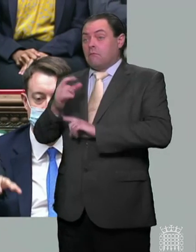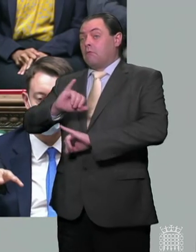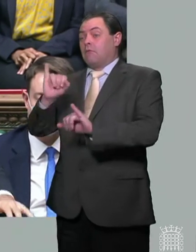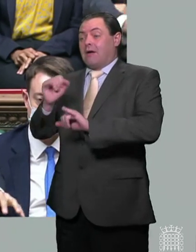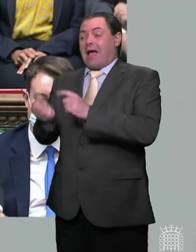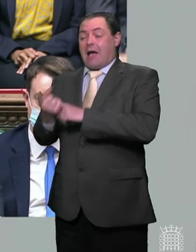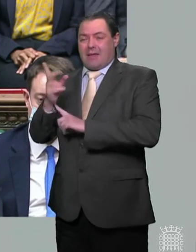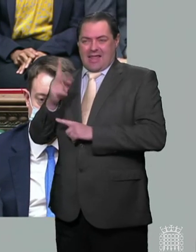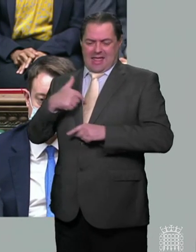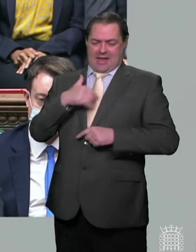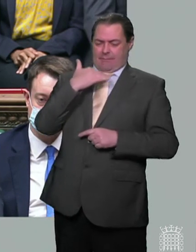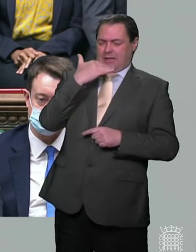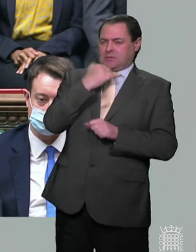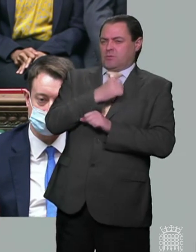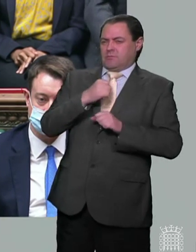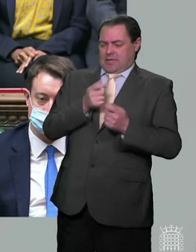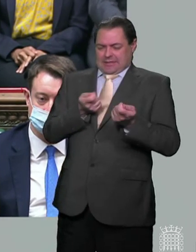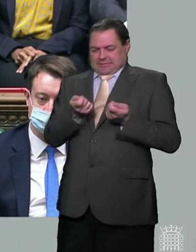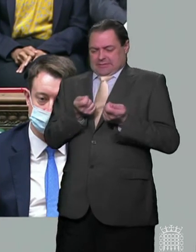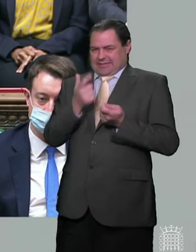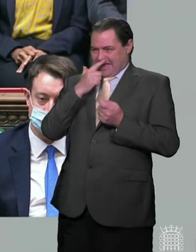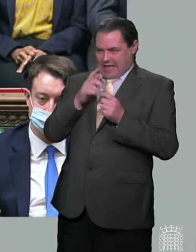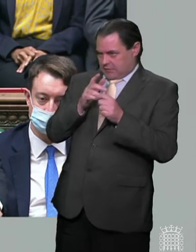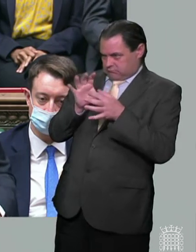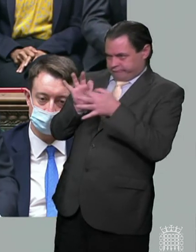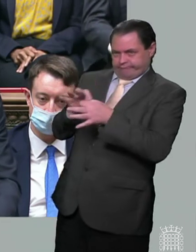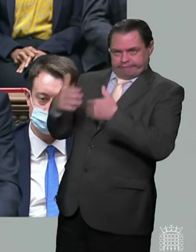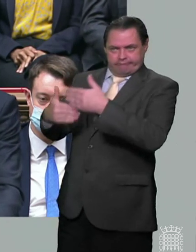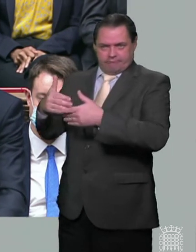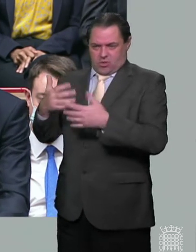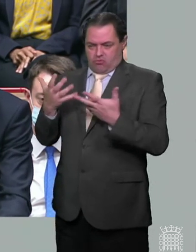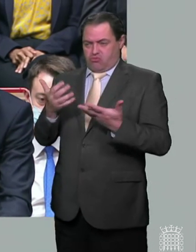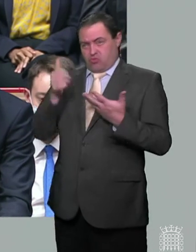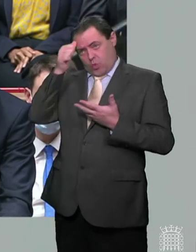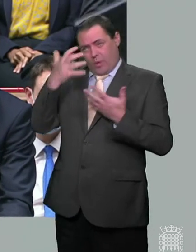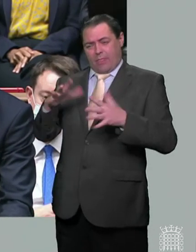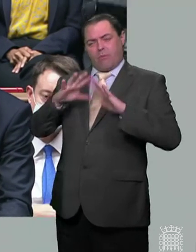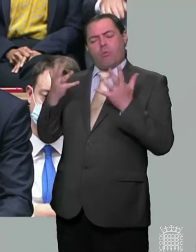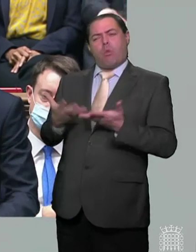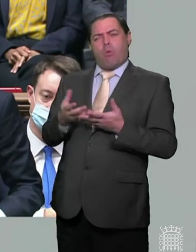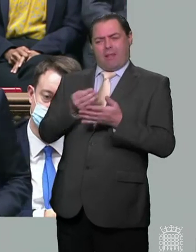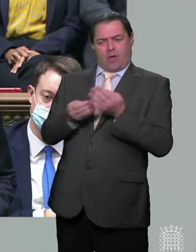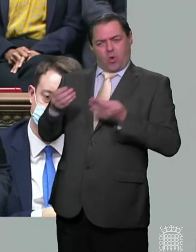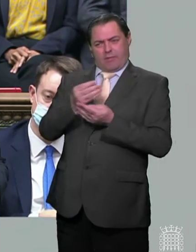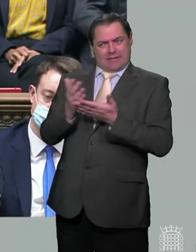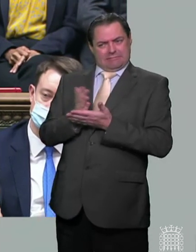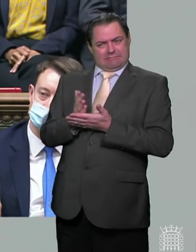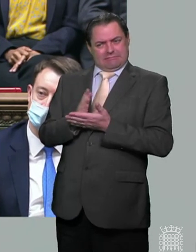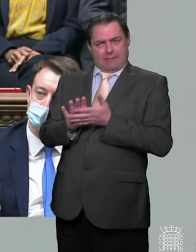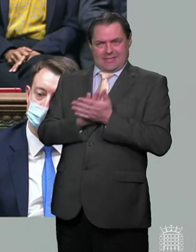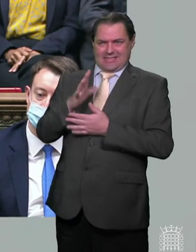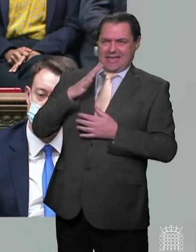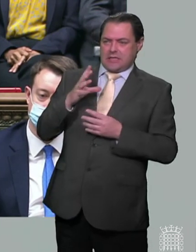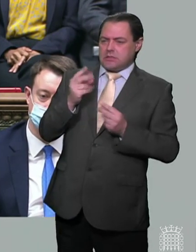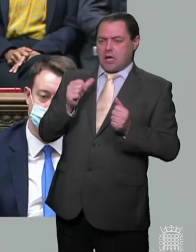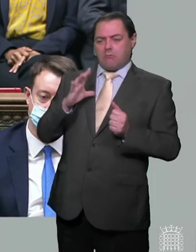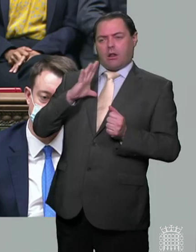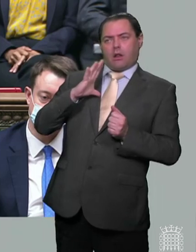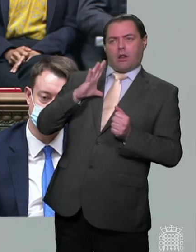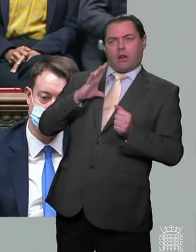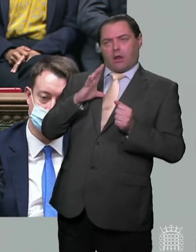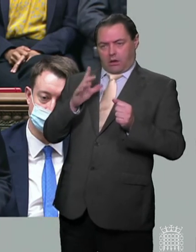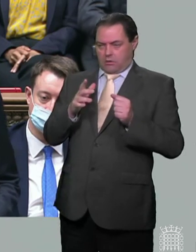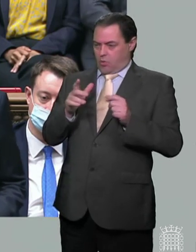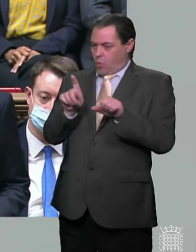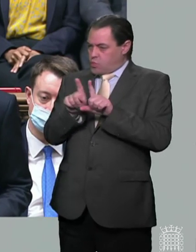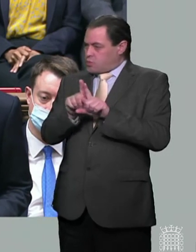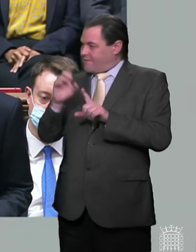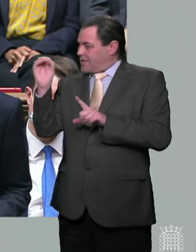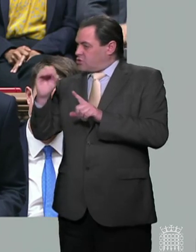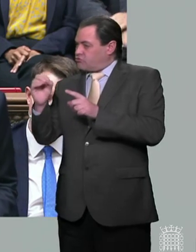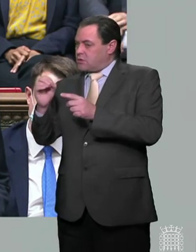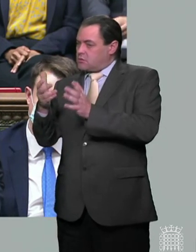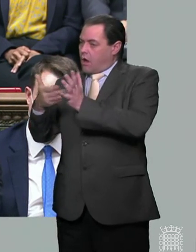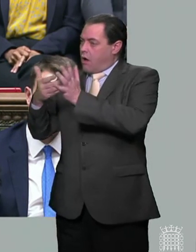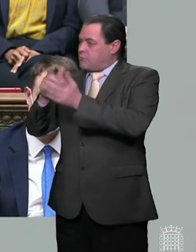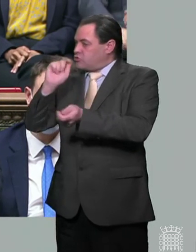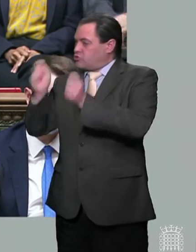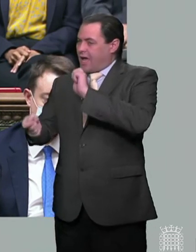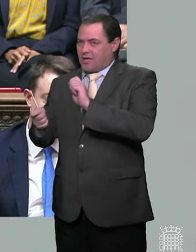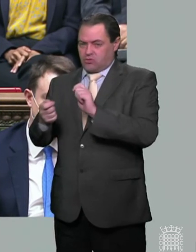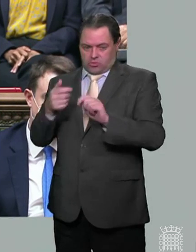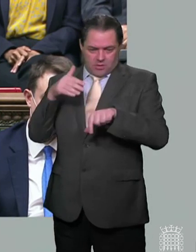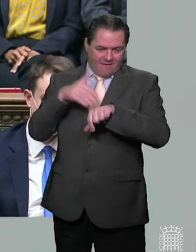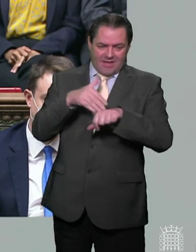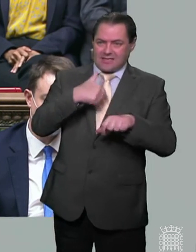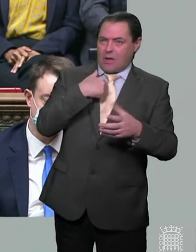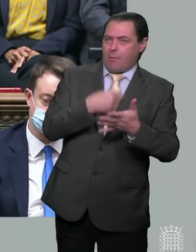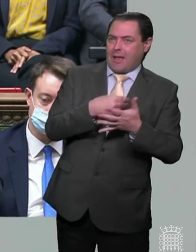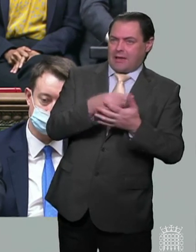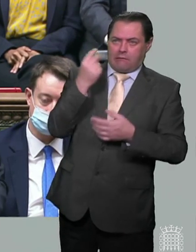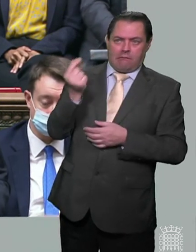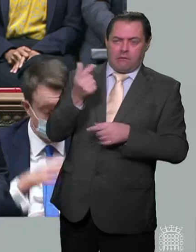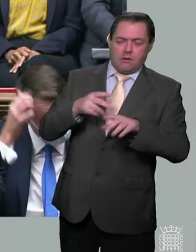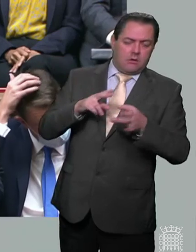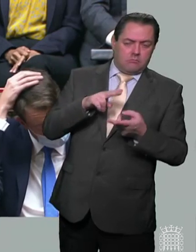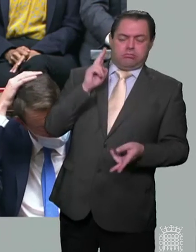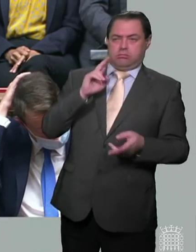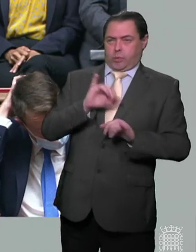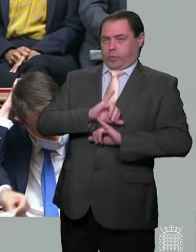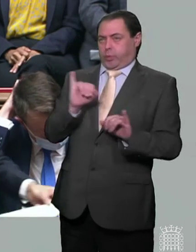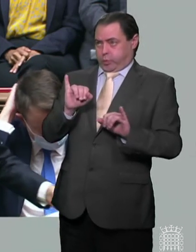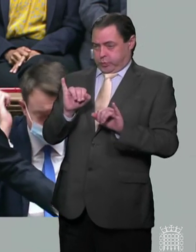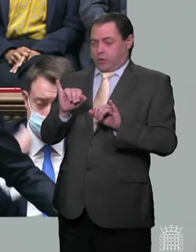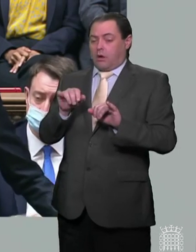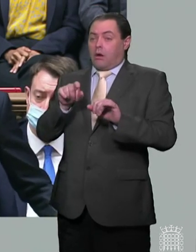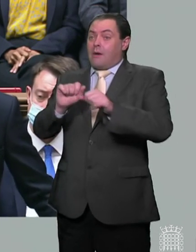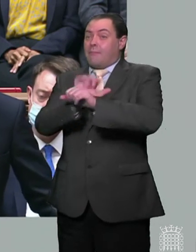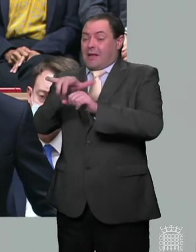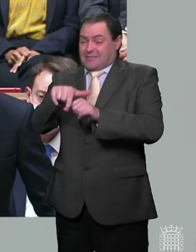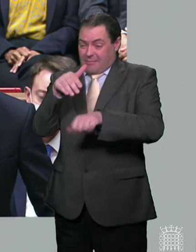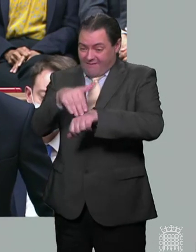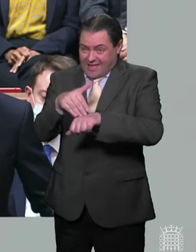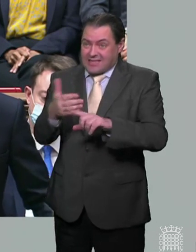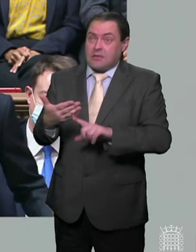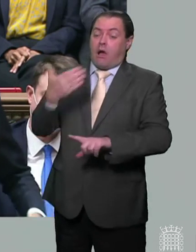That is the responsible decision at a time of increasing global economic uncertainty, when our public finances are twice as sensitive to changes in interest rates as they were before the pandemic and six times as sensitive as they were before the financial crisis.